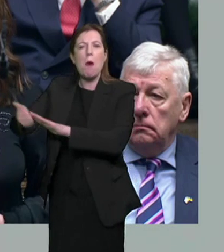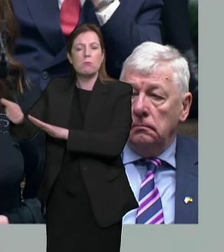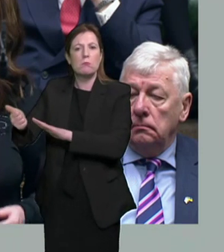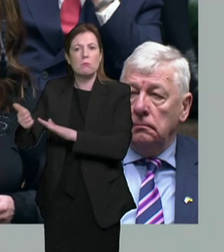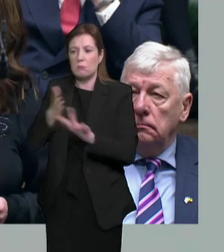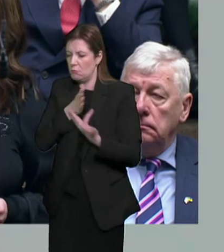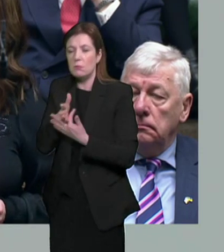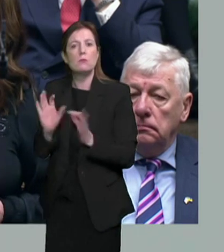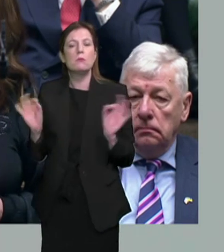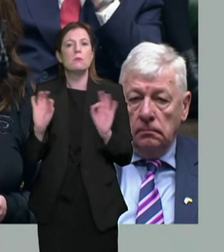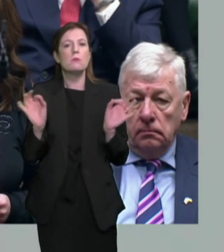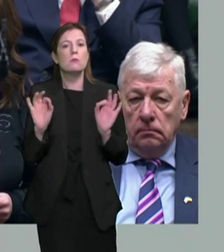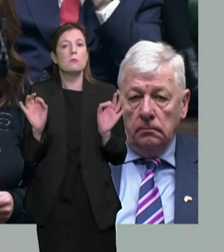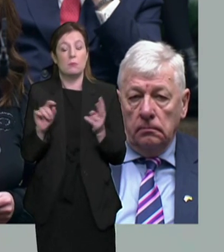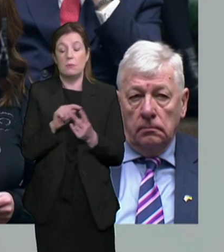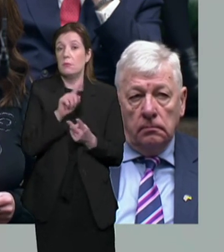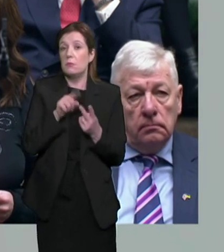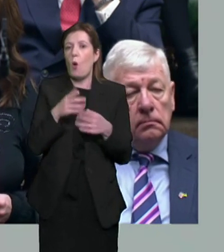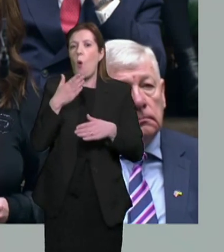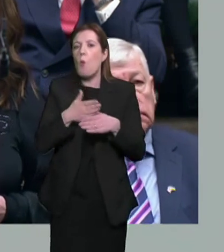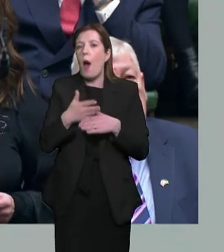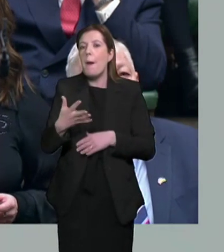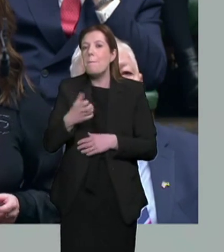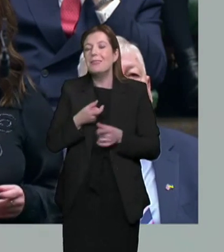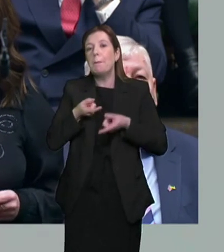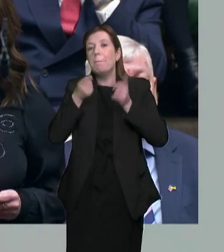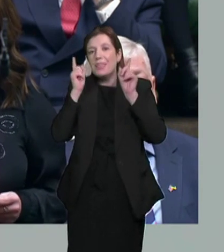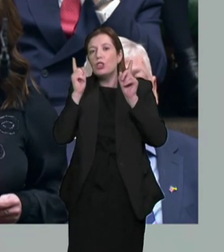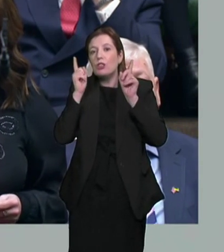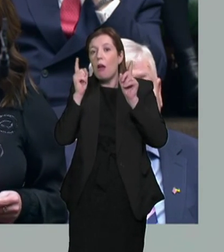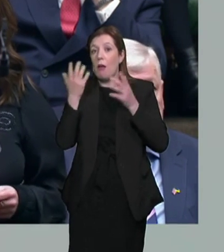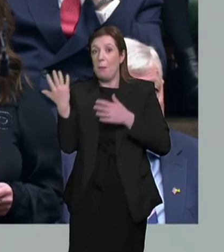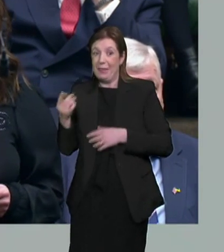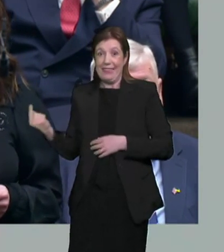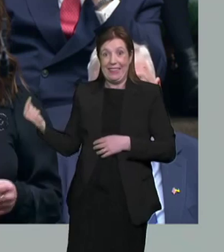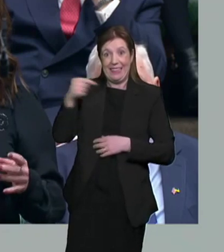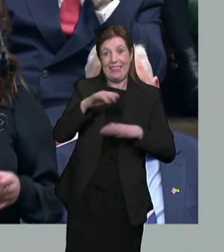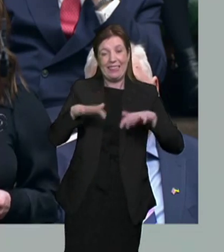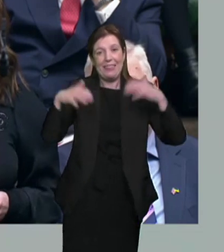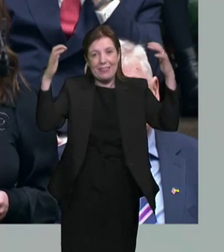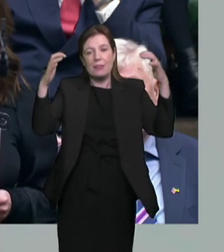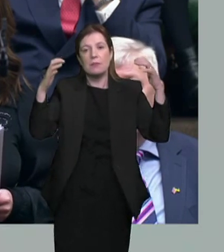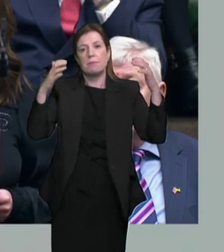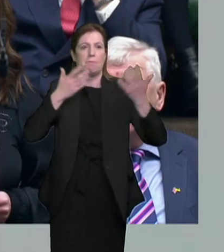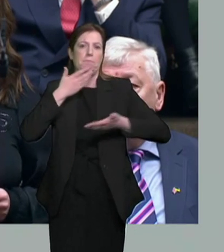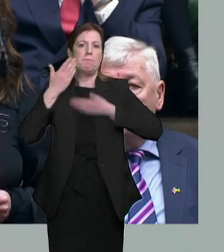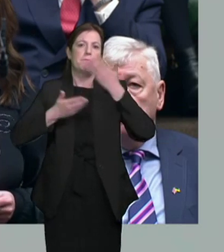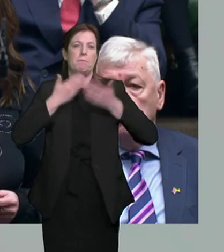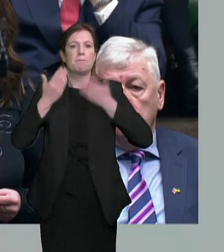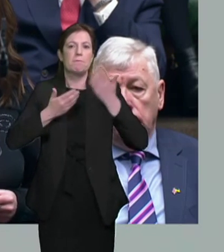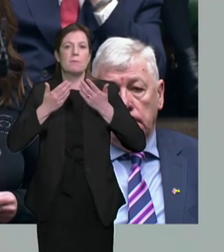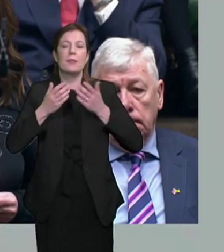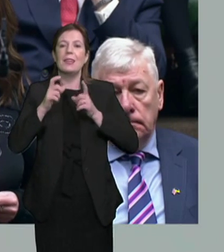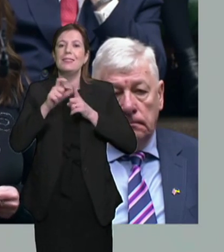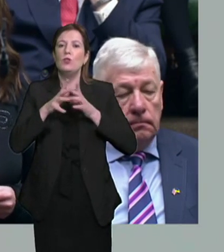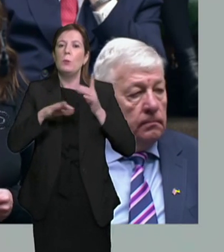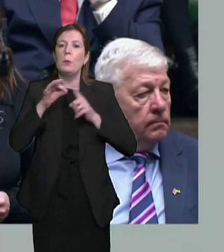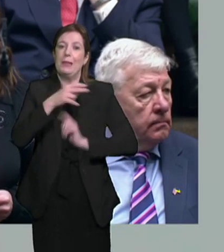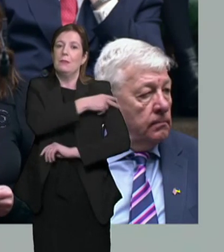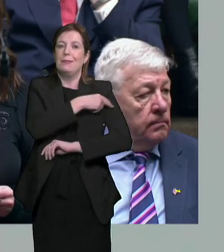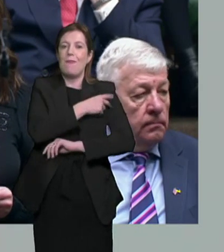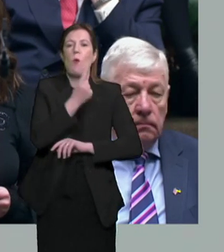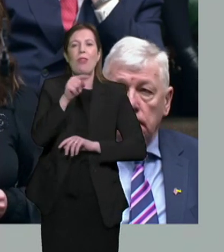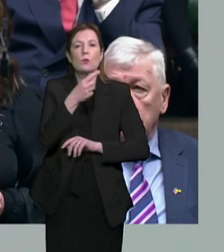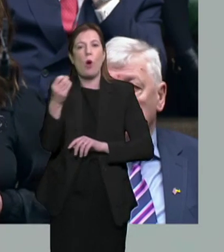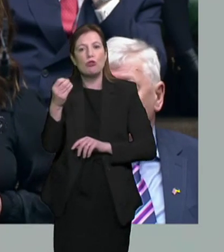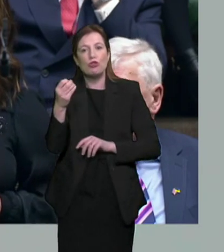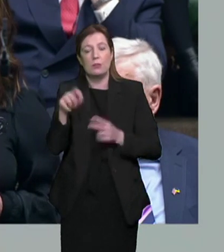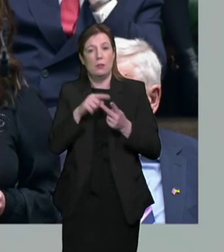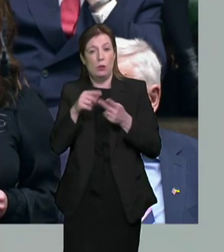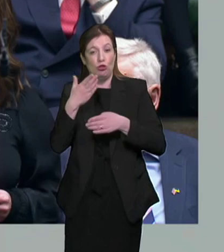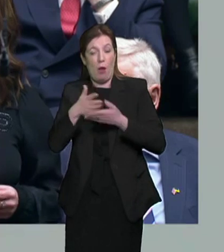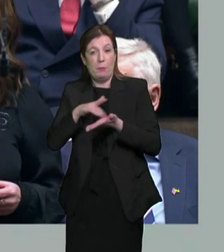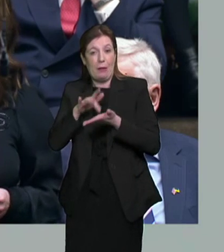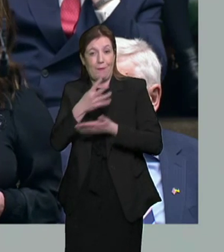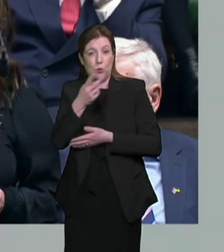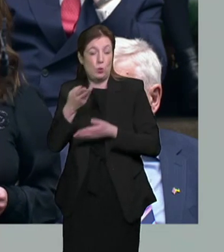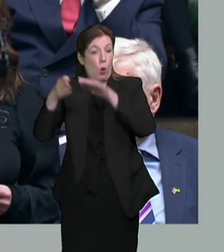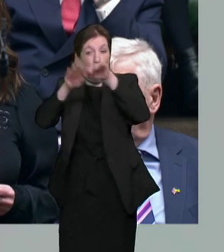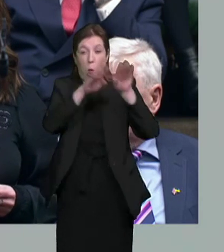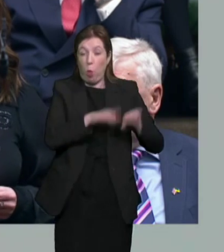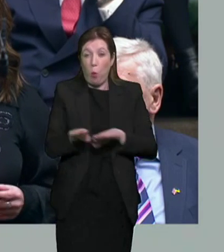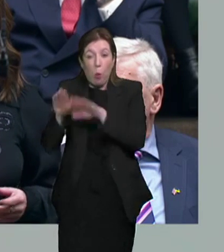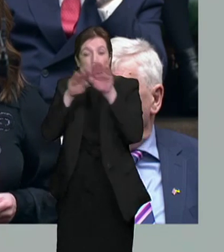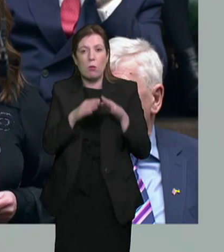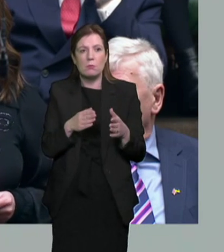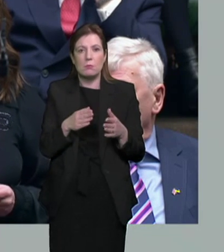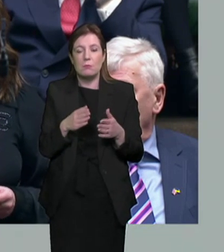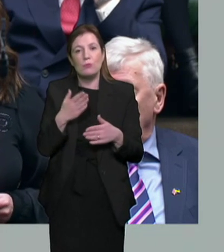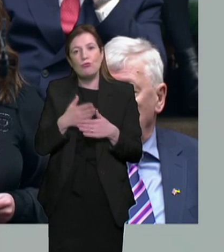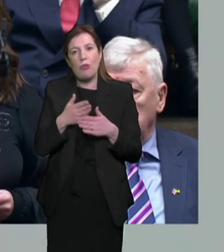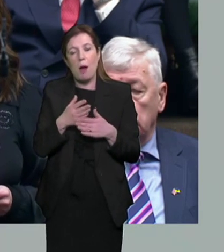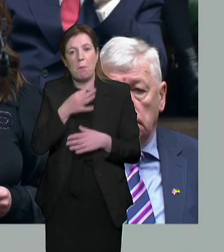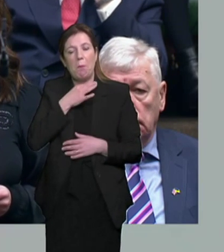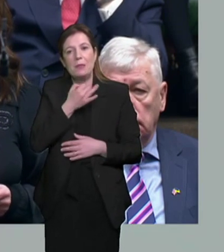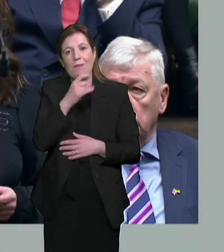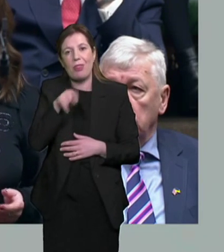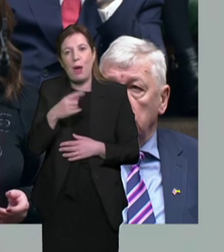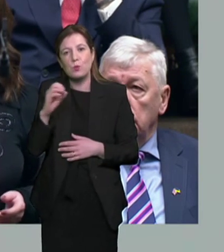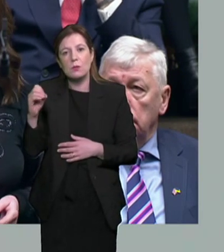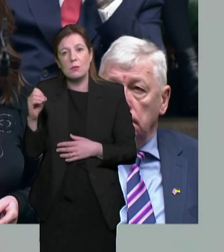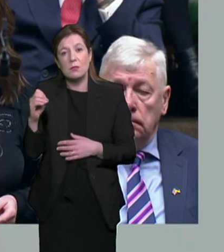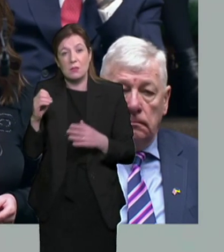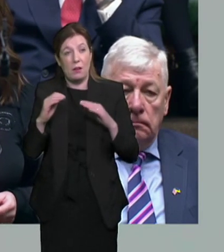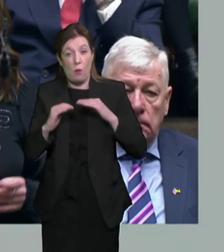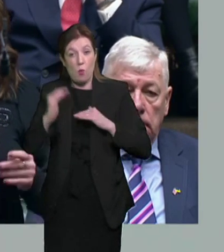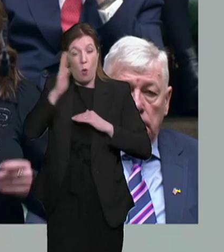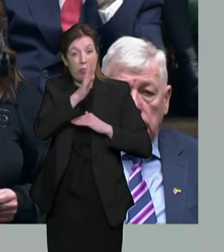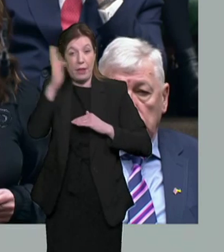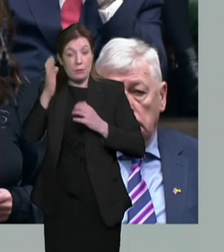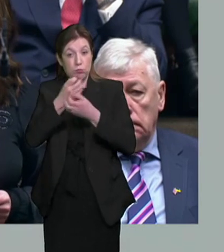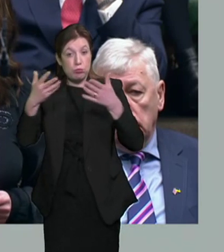On the same day, the Under-Secretary of State for Work and Pensions, the honourable Member for Macclesfield was forced to come to the House to announce more than 1,100 DWP job losses and 42 centre closures, risking a further 7,000 jobs, including 1,300 in the north-east.